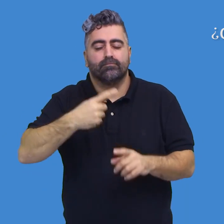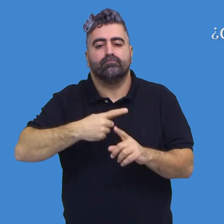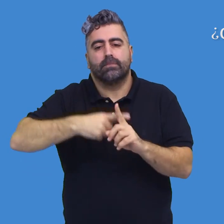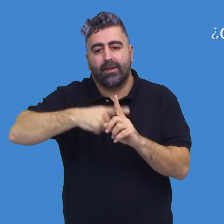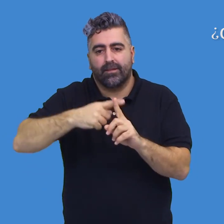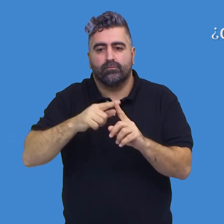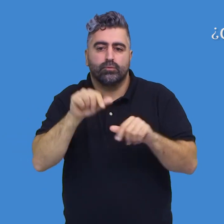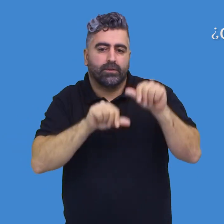nivel